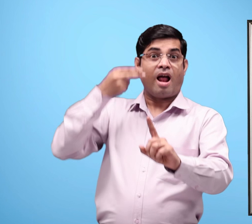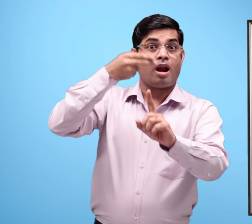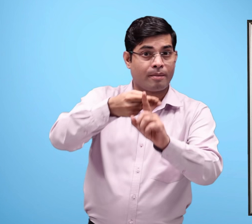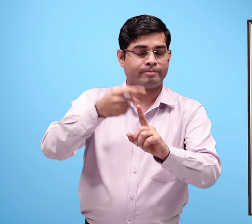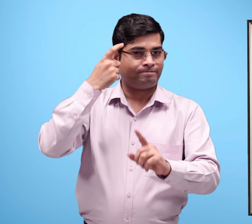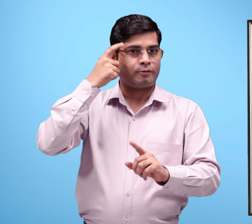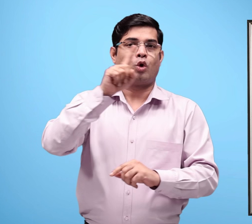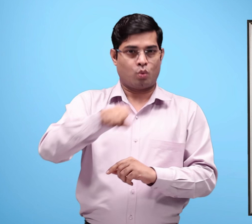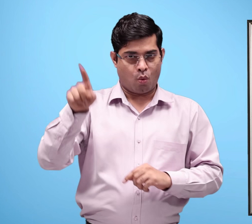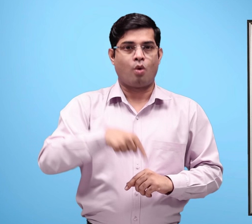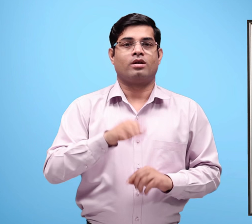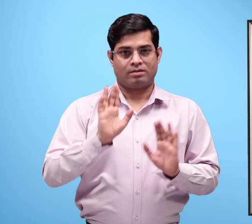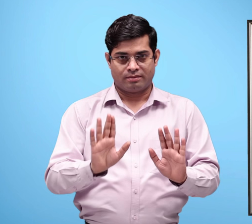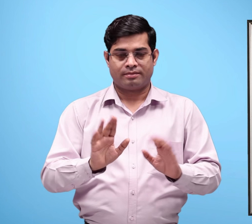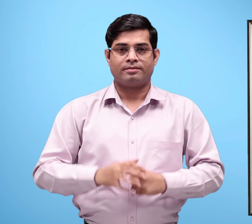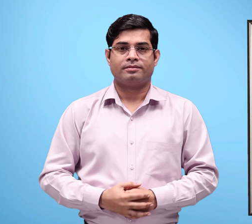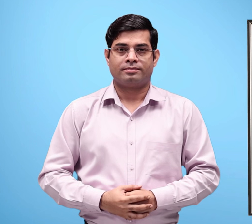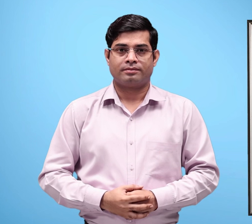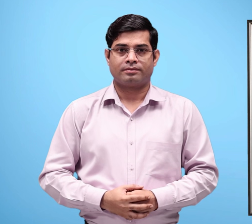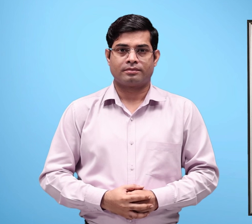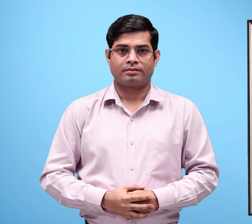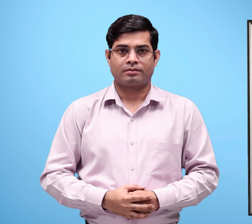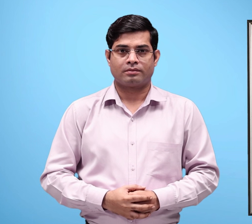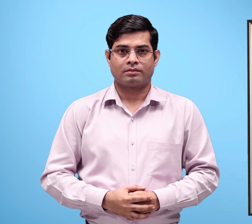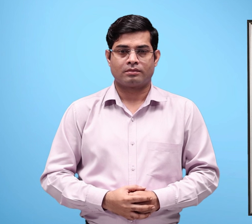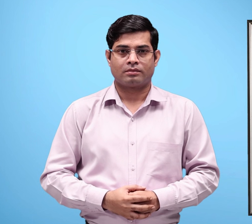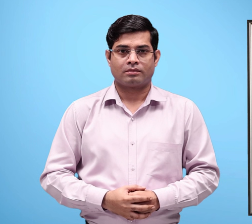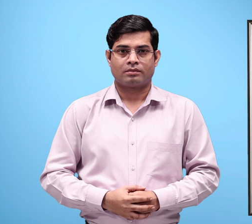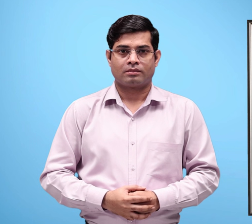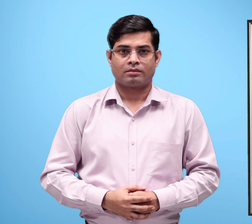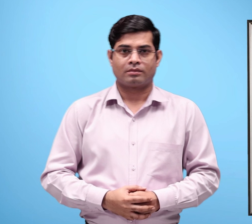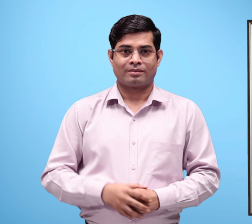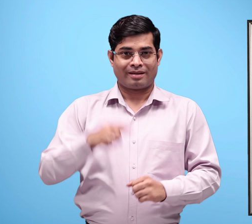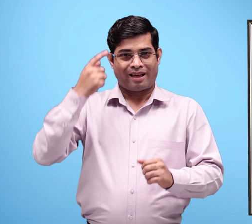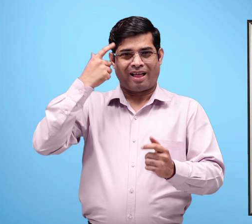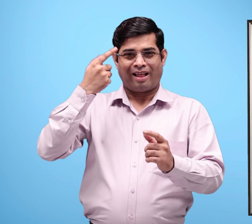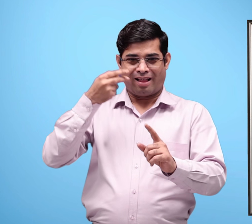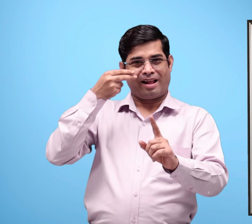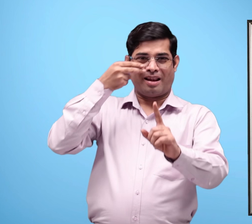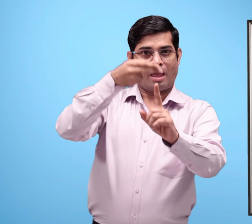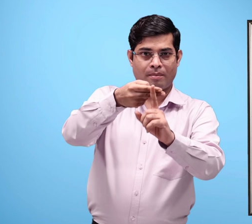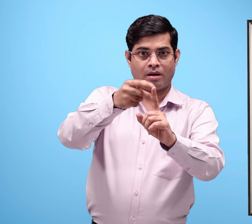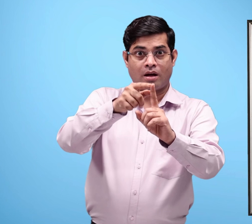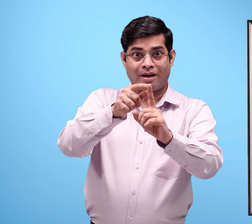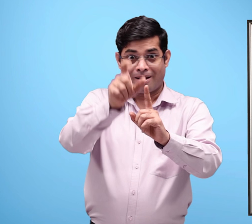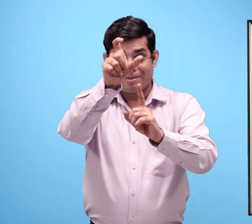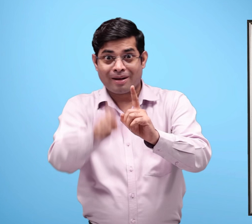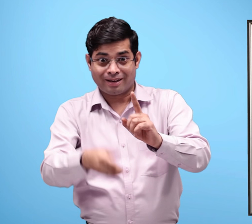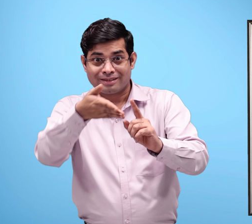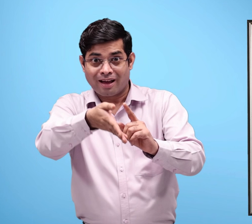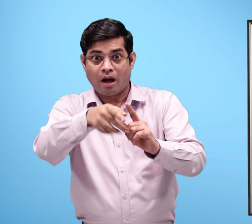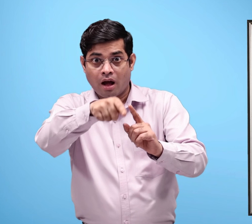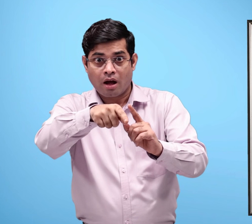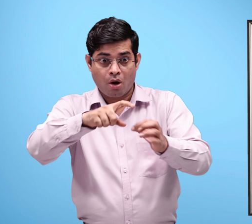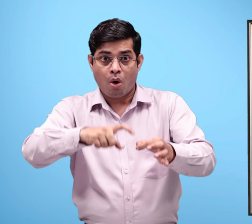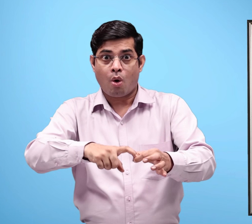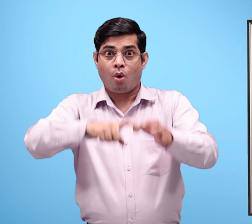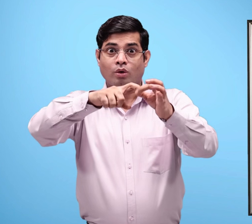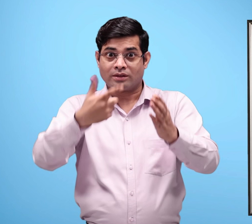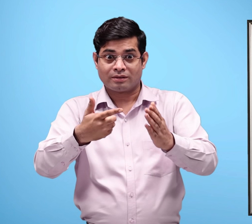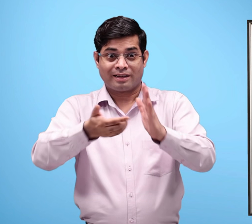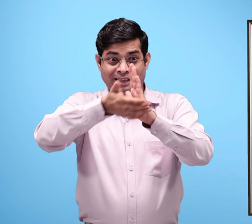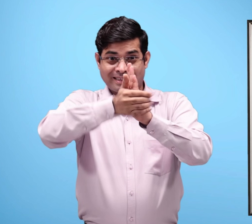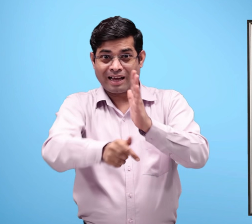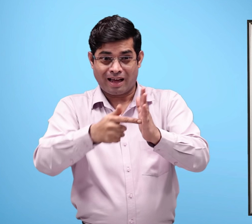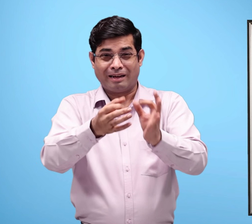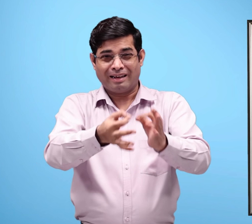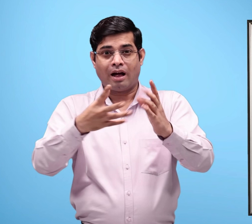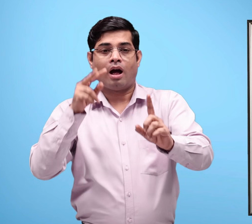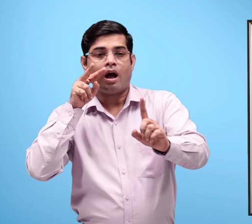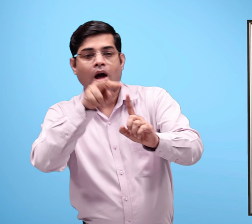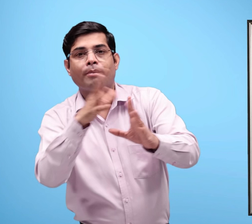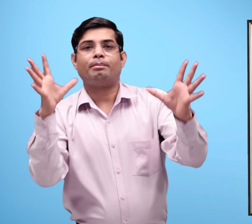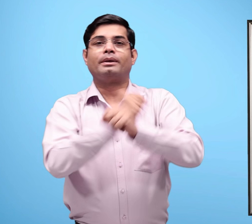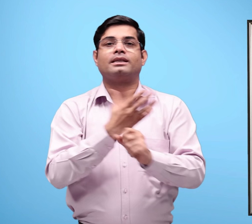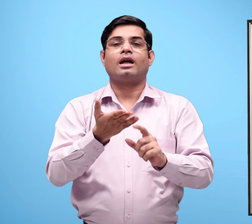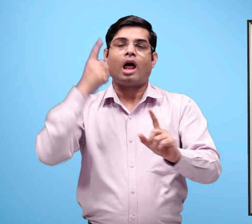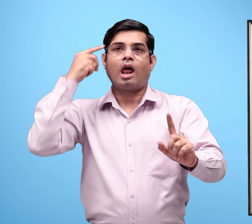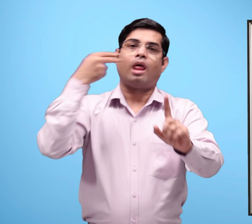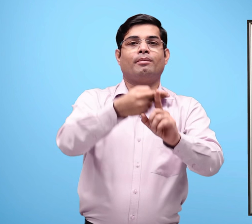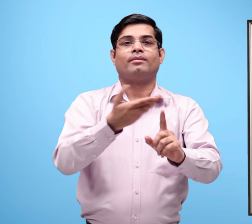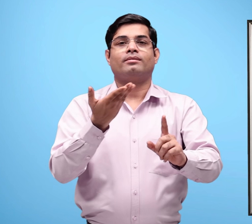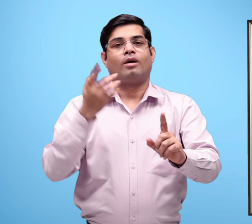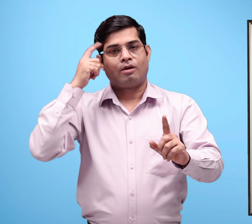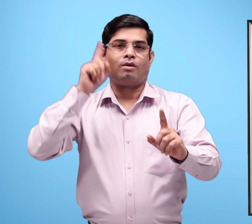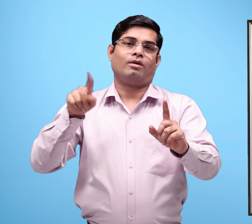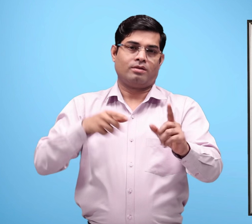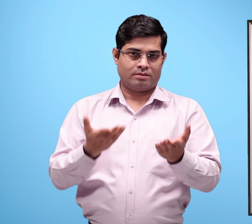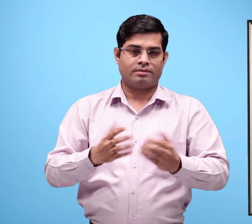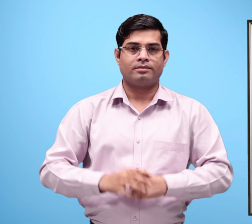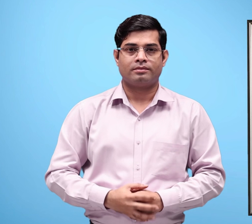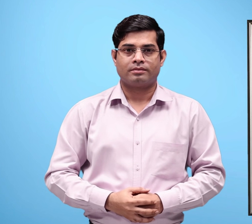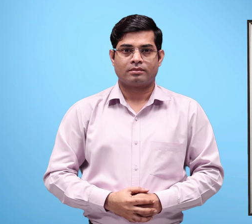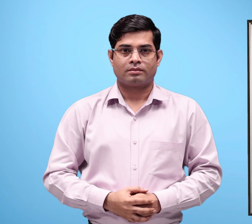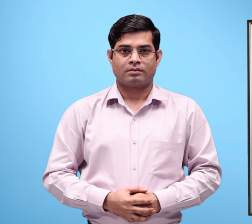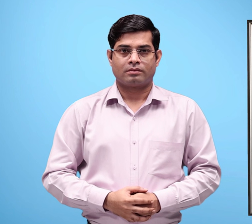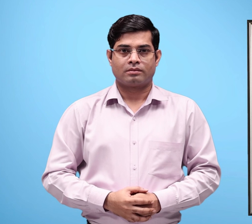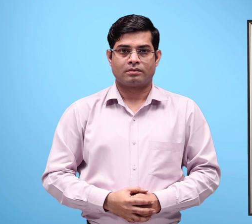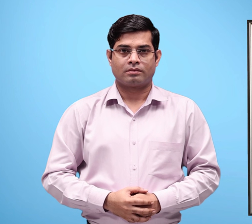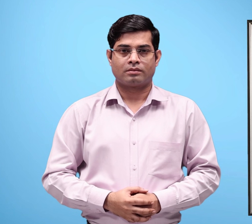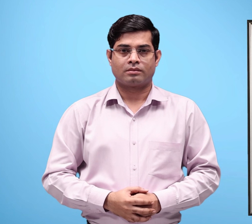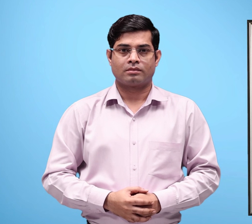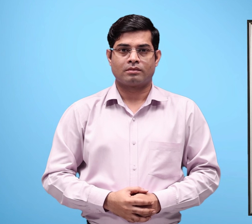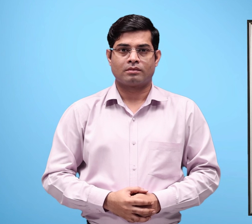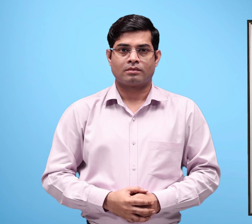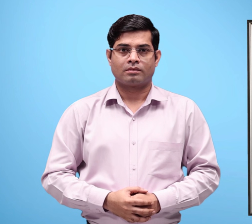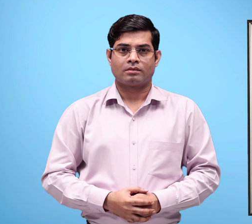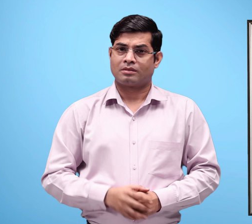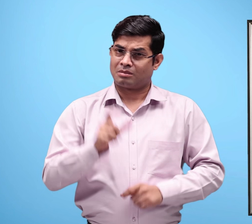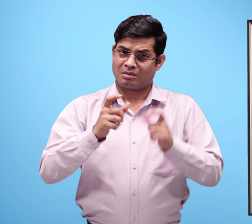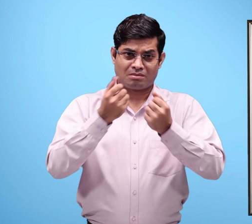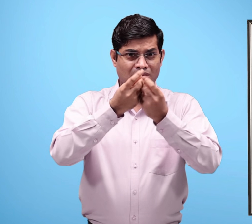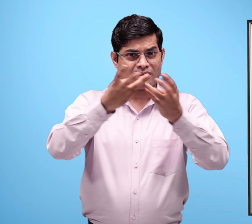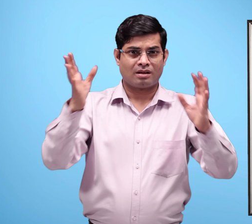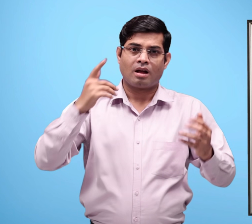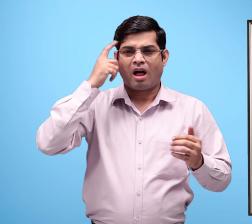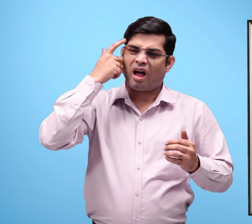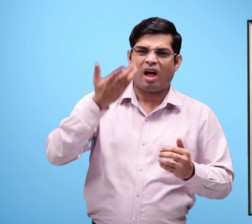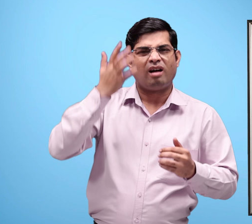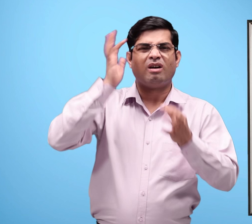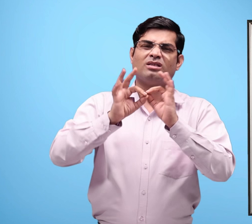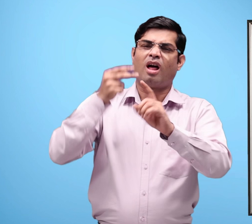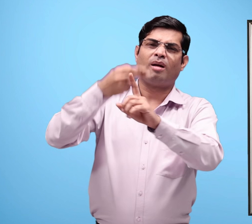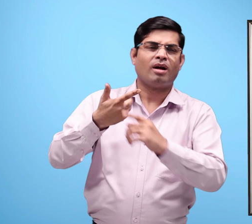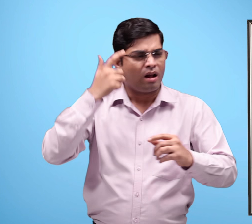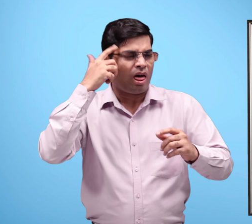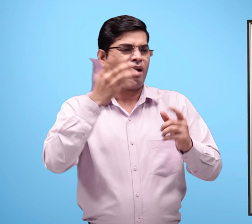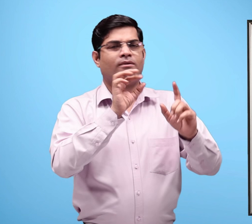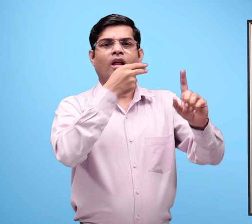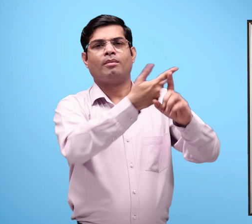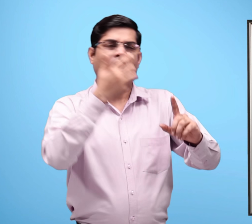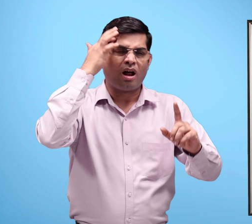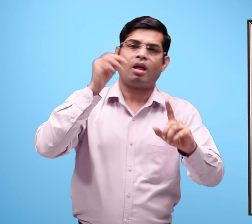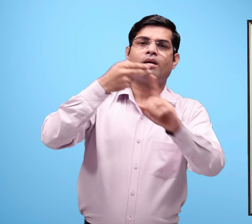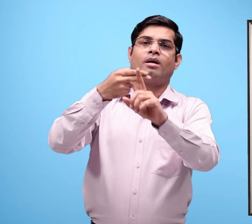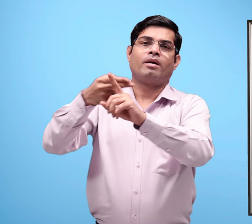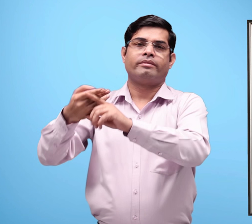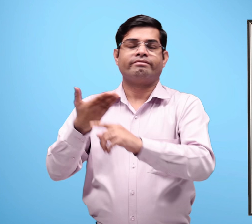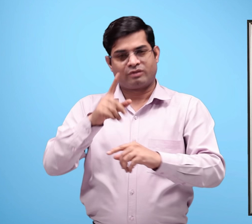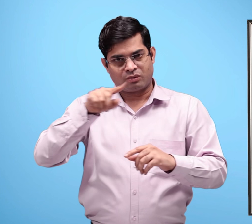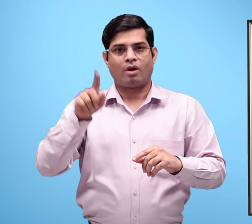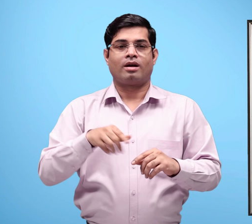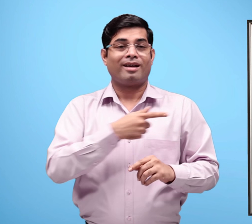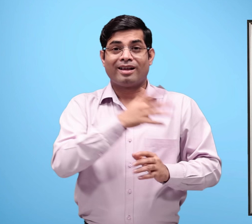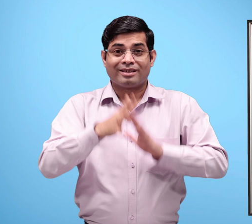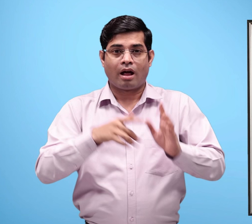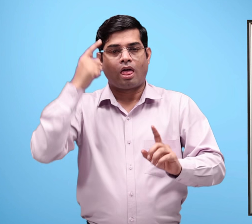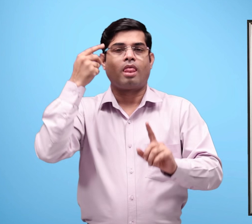it is not fair to think that everyone will be the same Stereotypes stop us from looking at each person as a unique individual with his or her own special qualities and skills that are different from others They fit large numbers of people into only one pattern or type